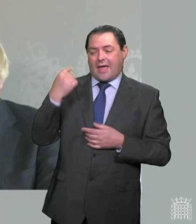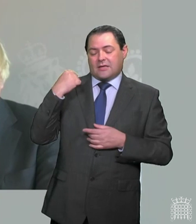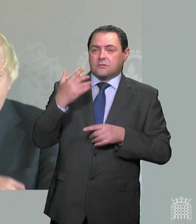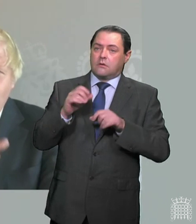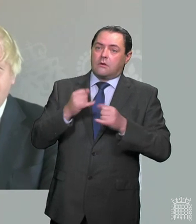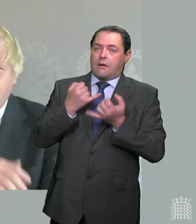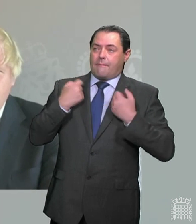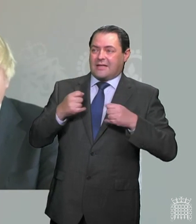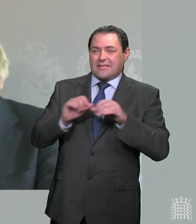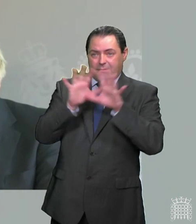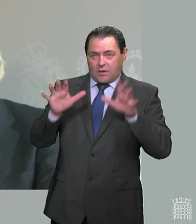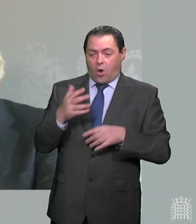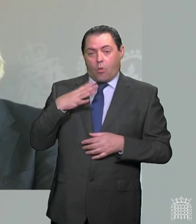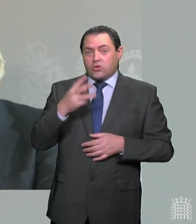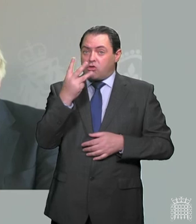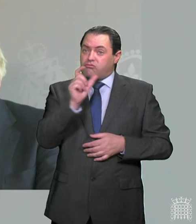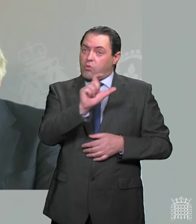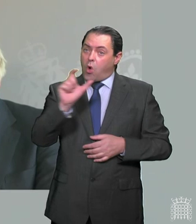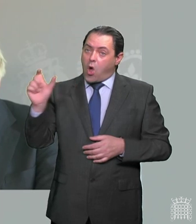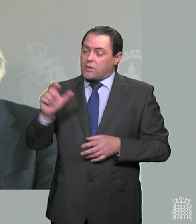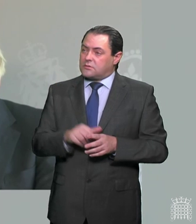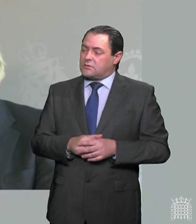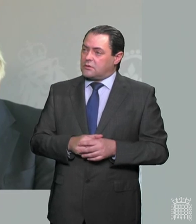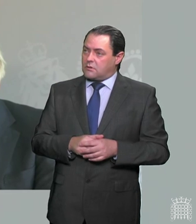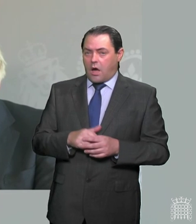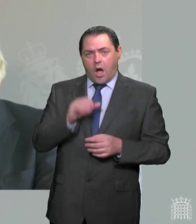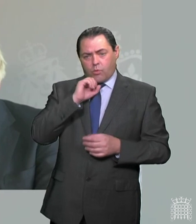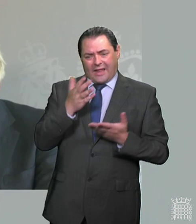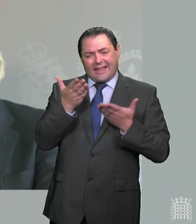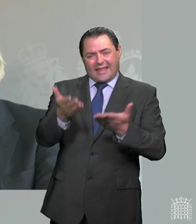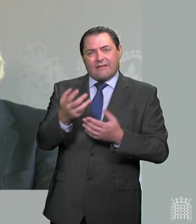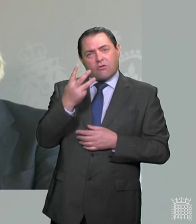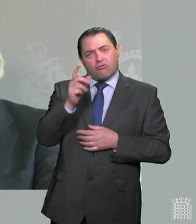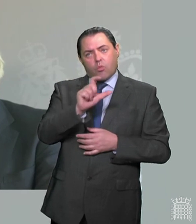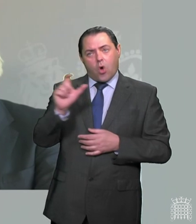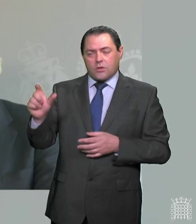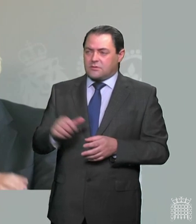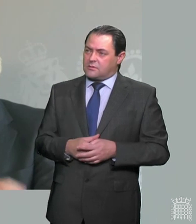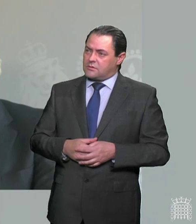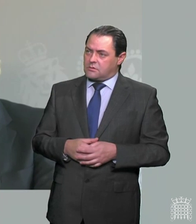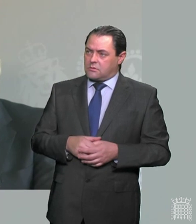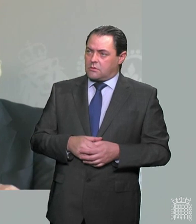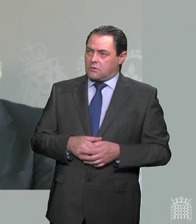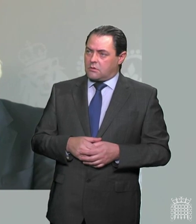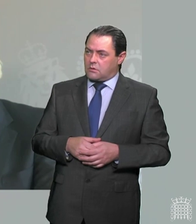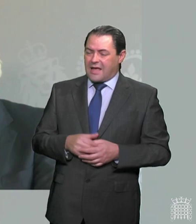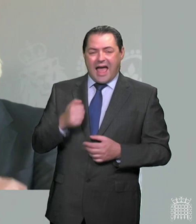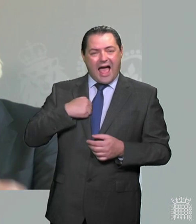The right honourable and learned Gentleman wants three-word slogans; I will give him a three-word slogan.